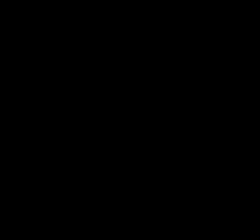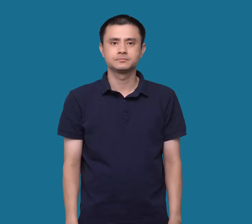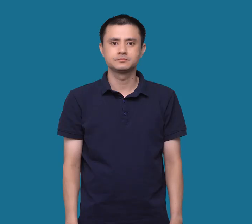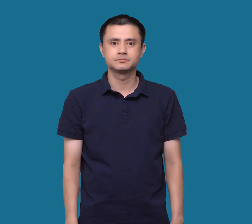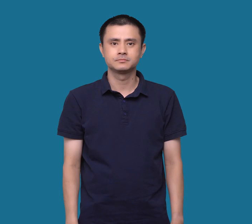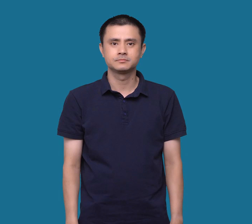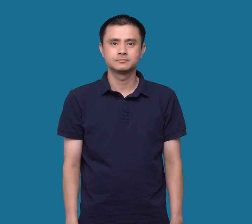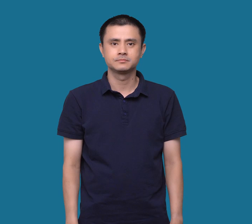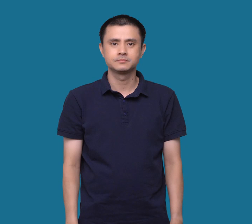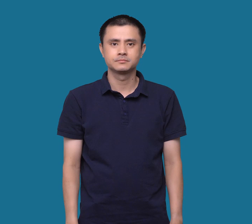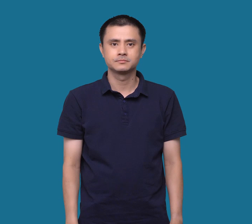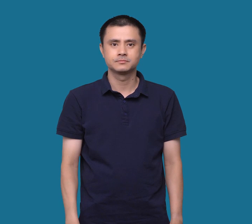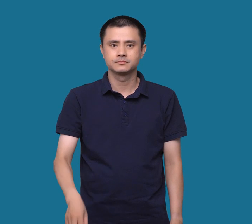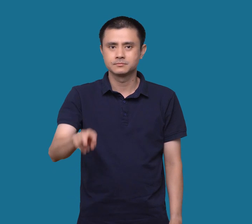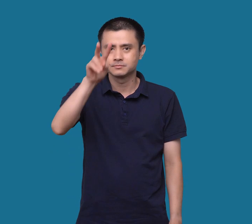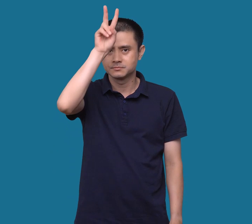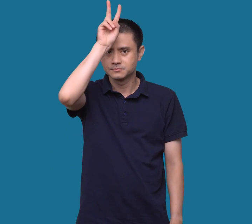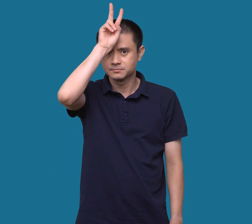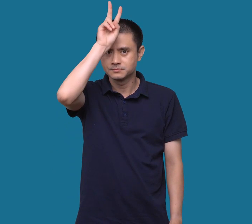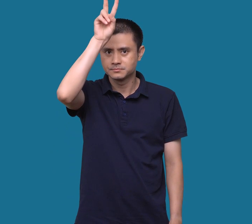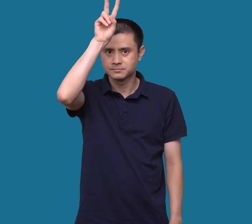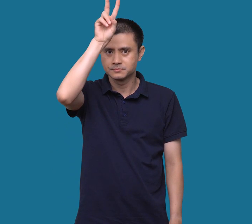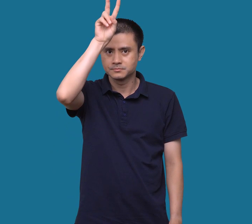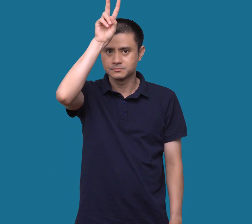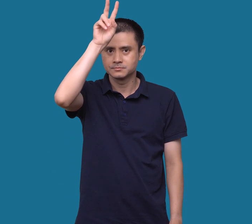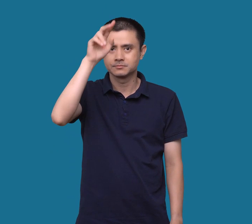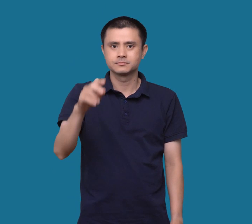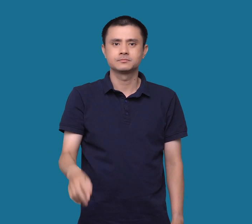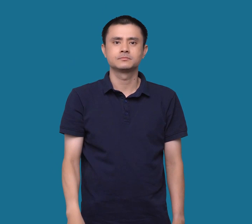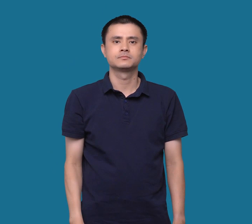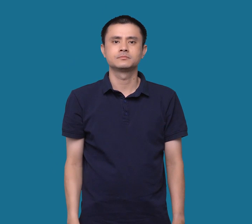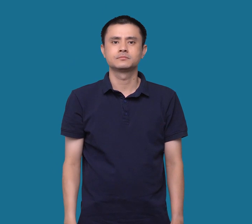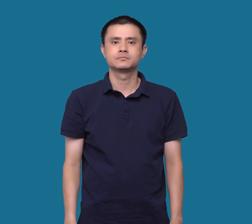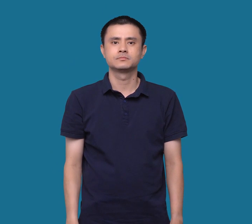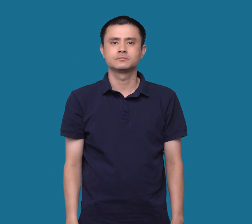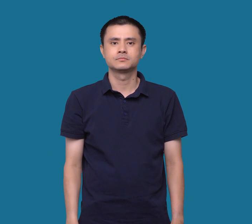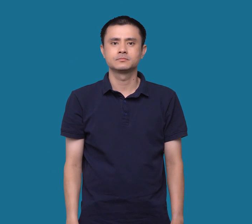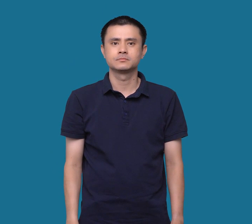bệ hạ